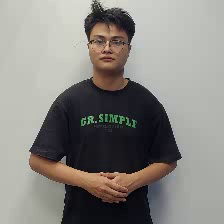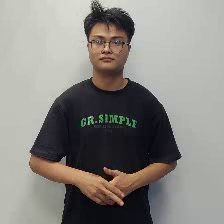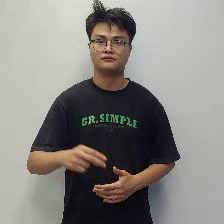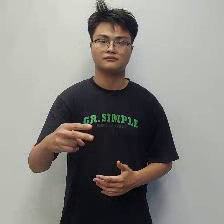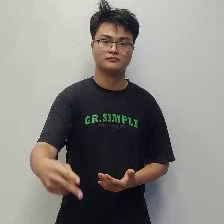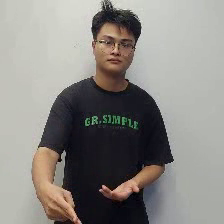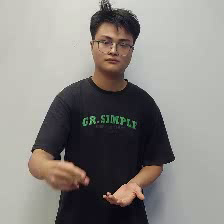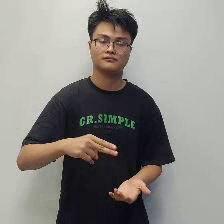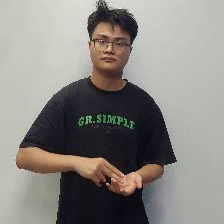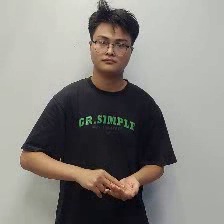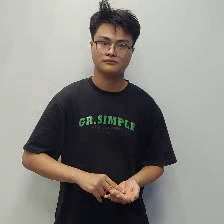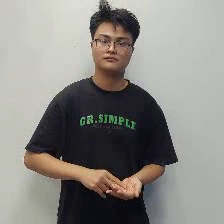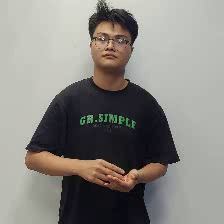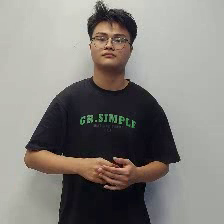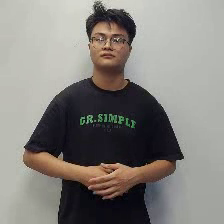Thức ăn